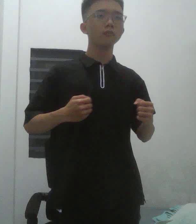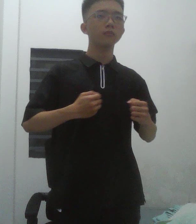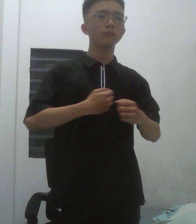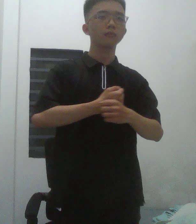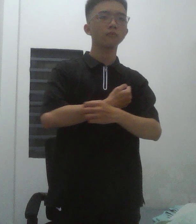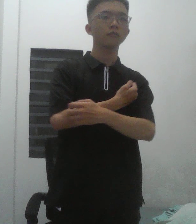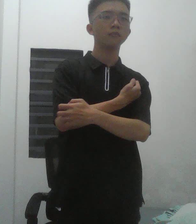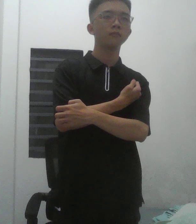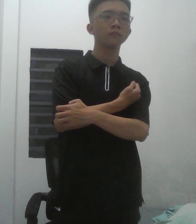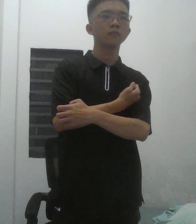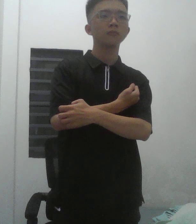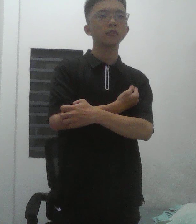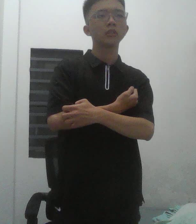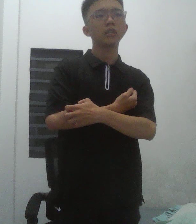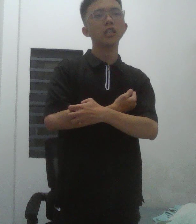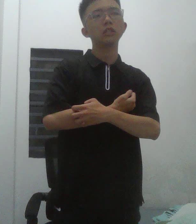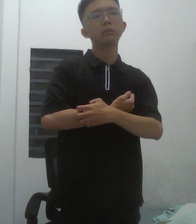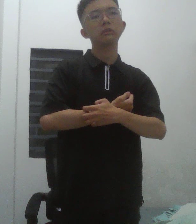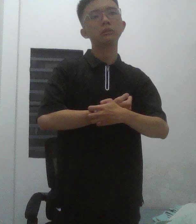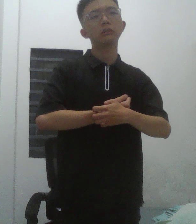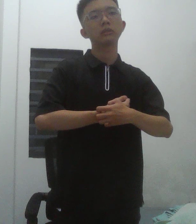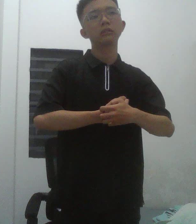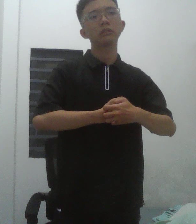ngheo